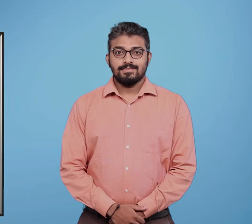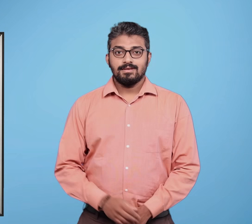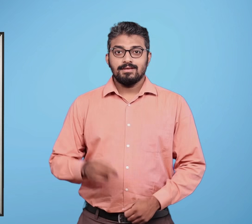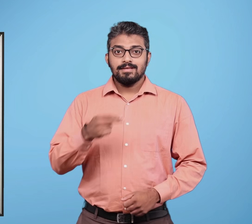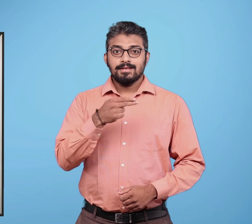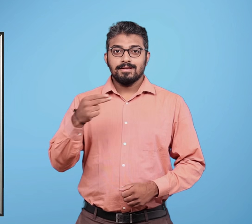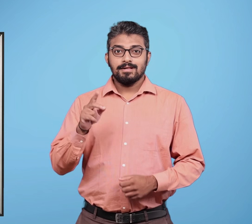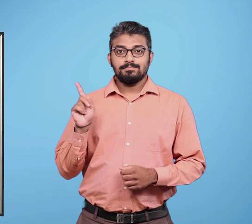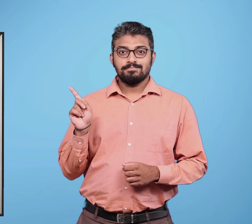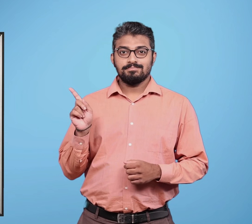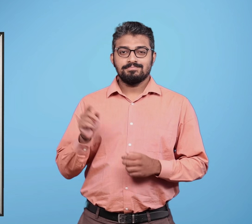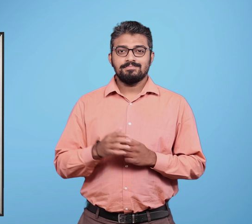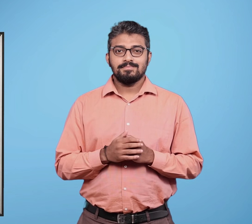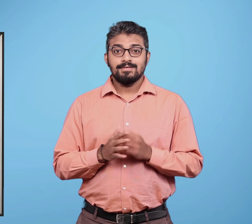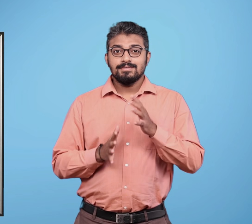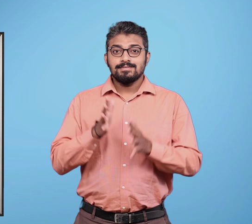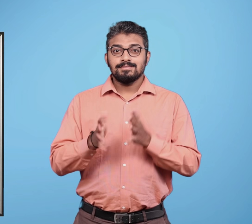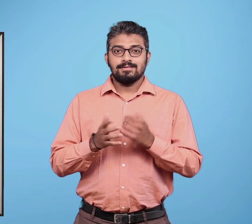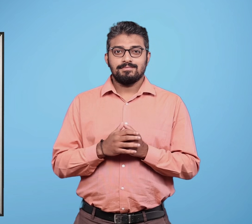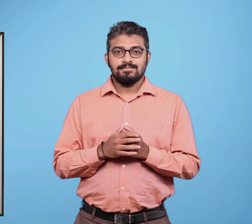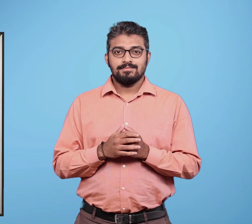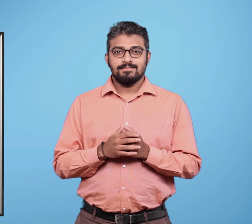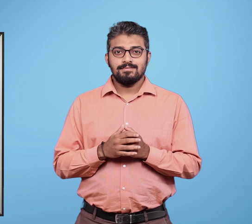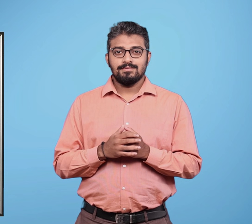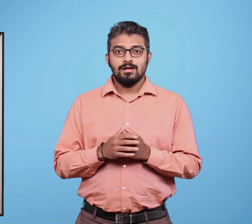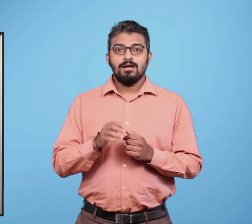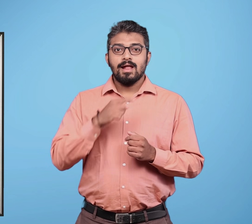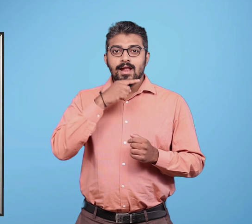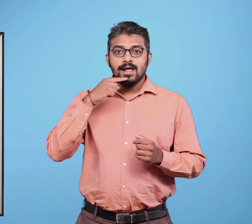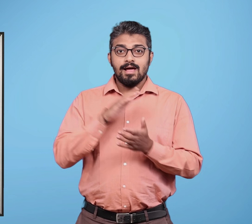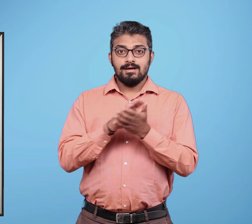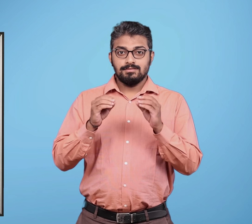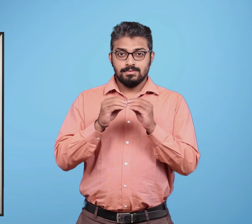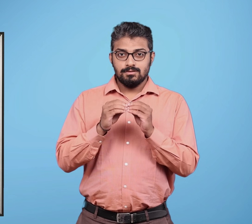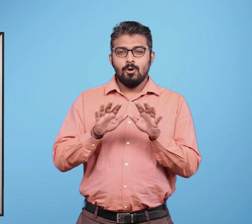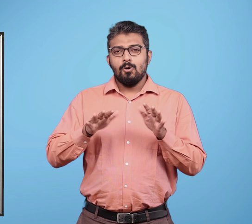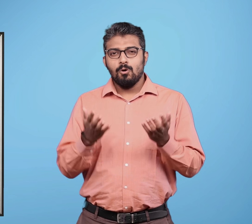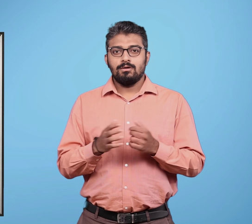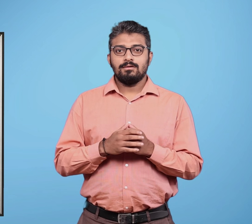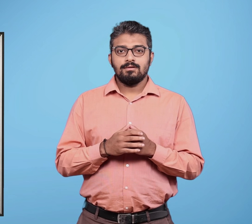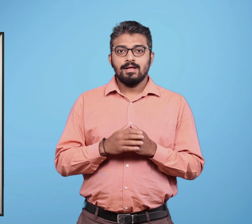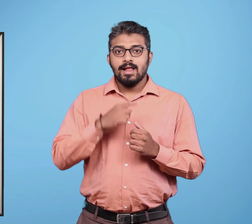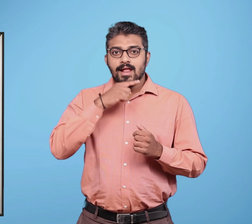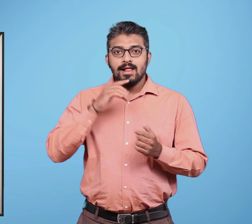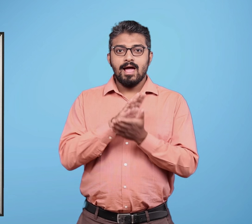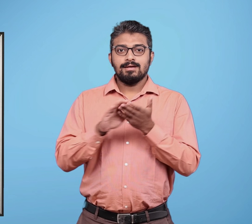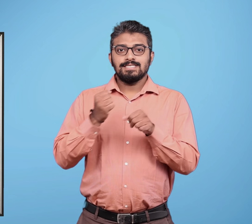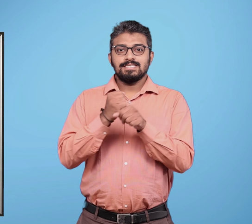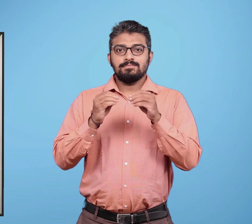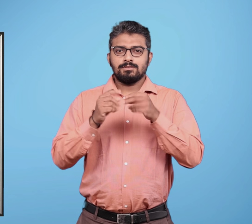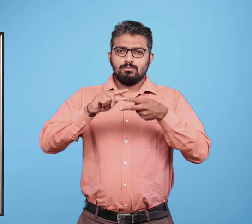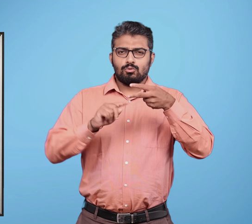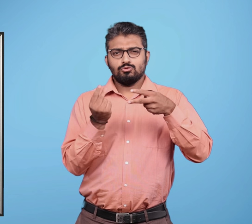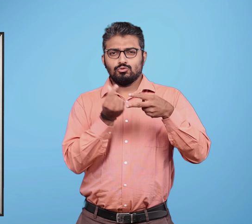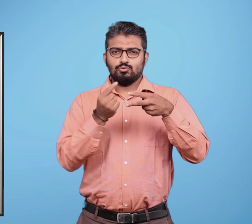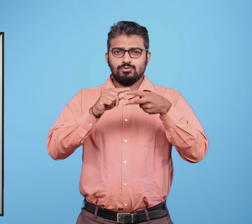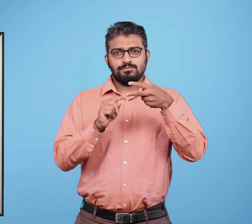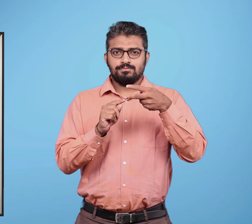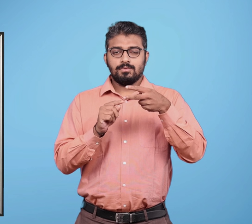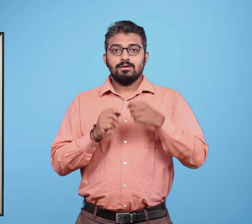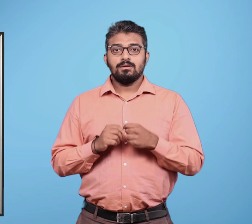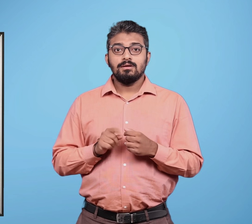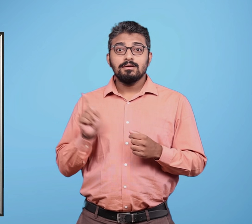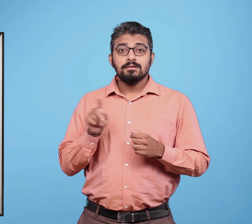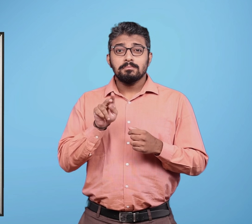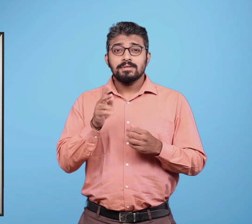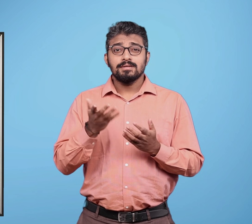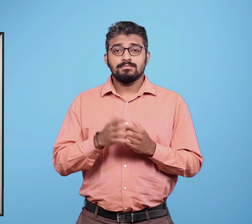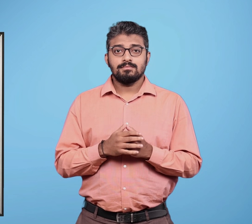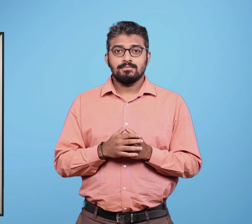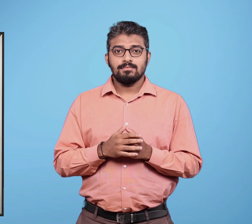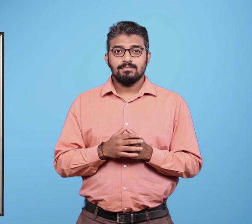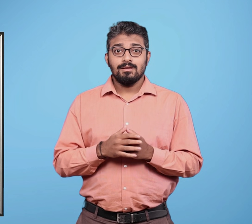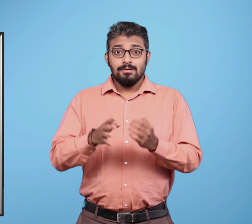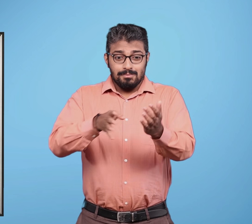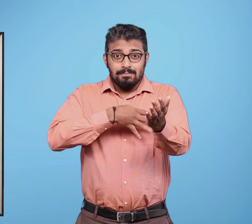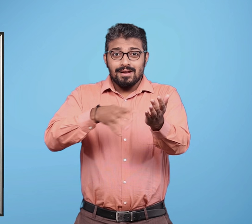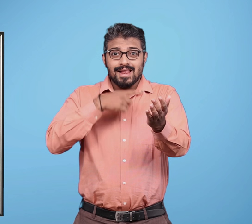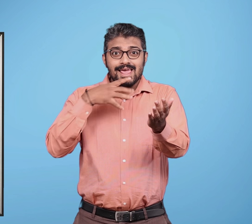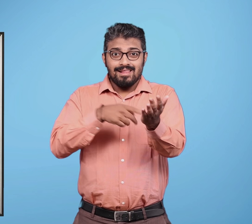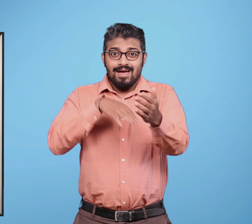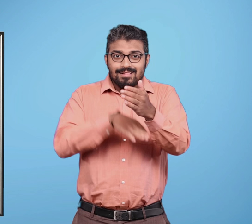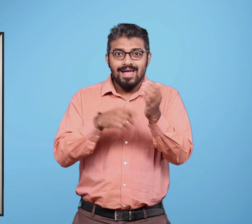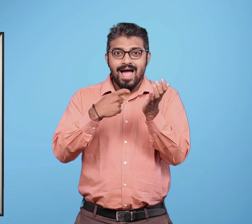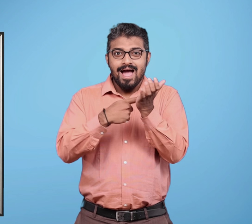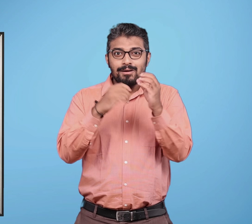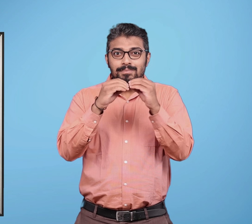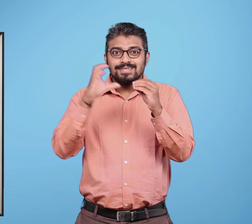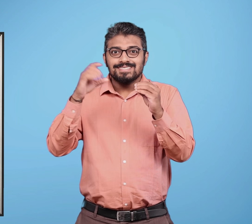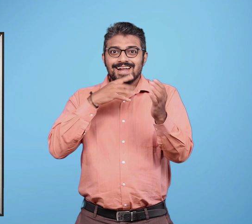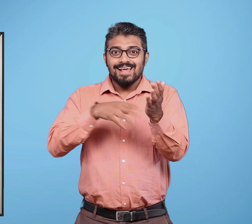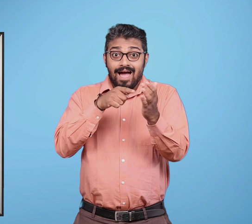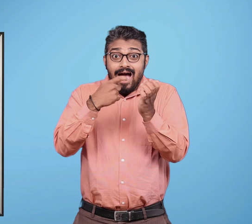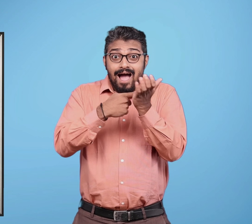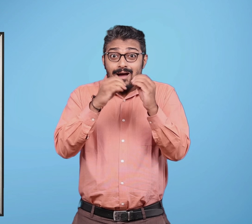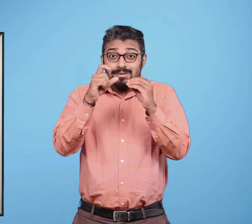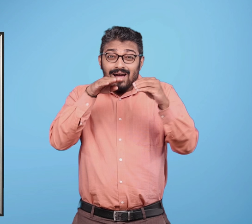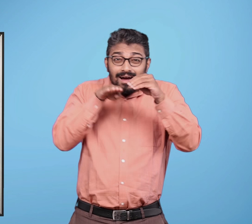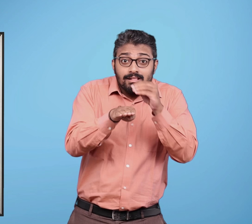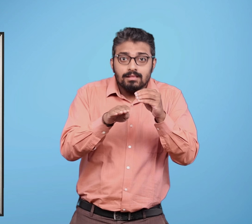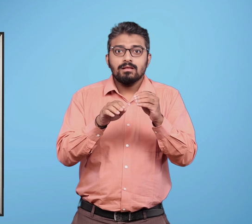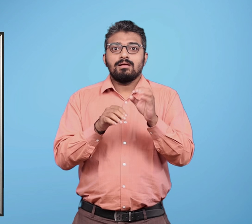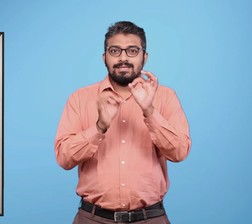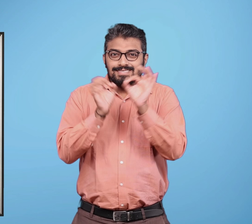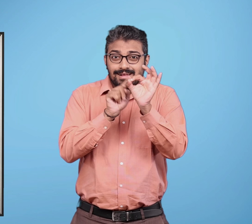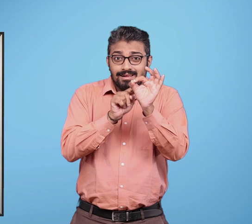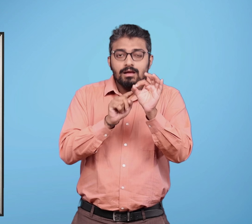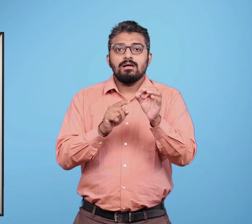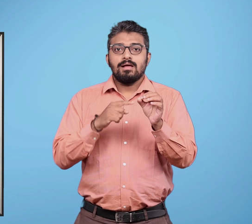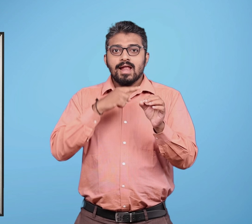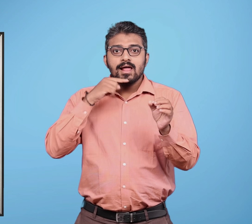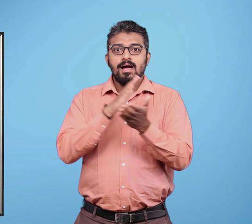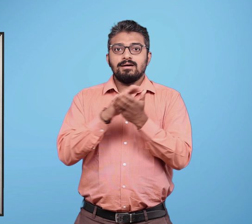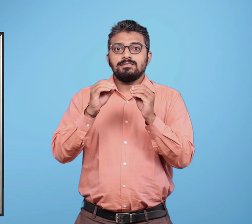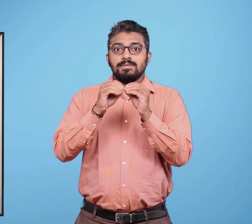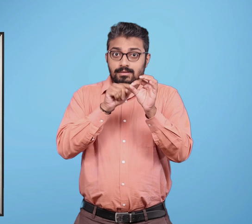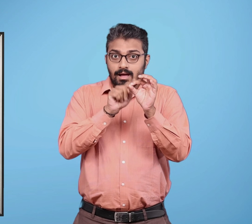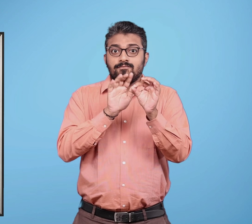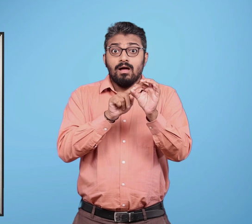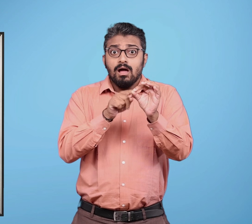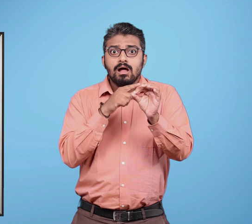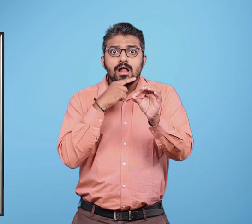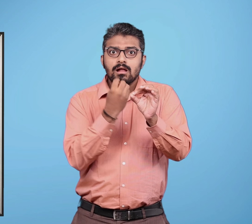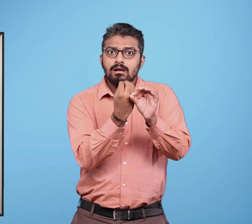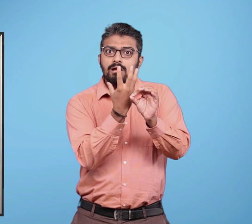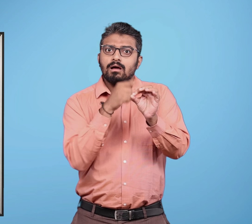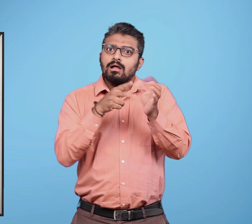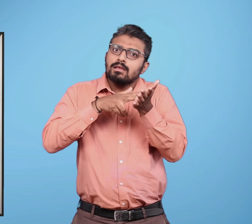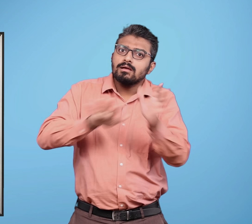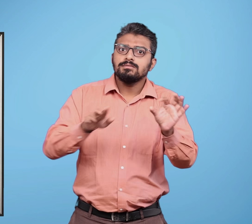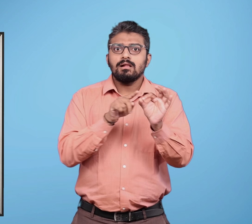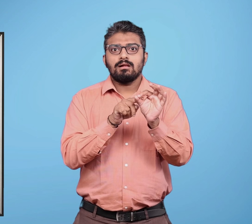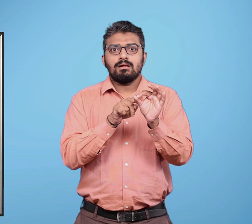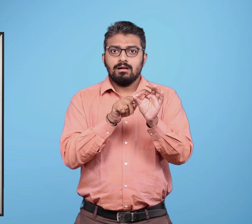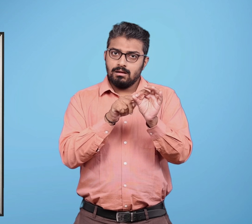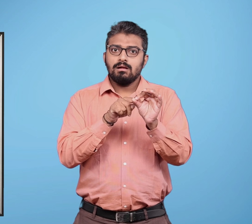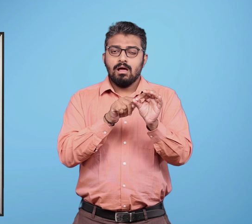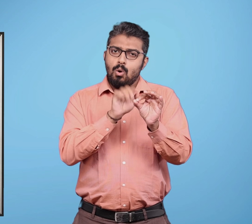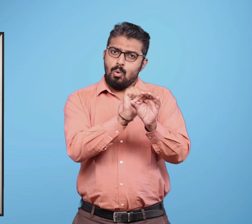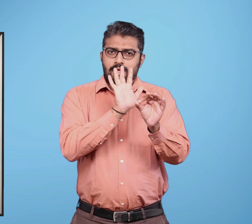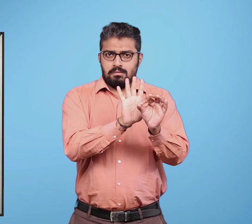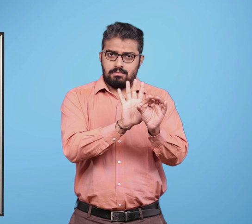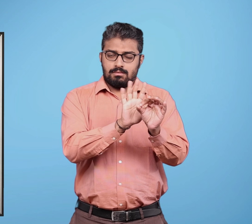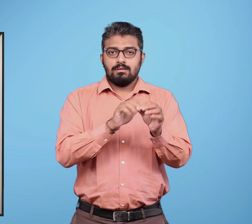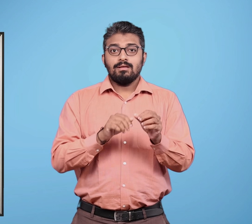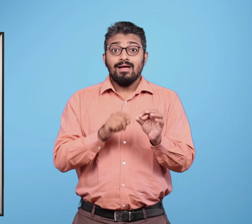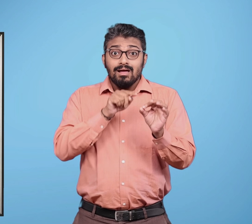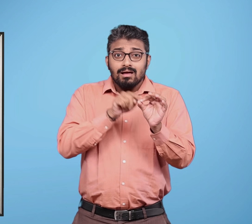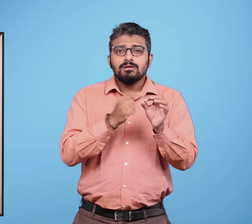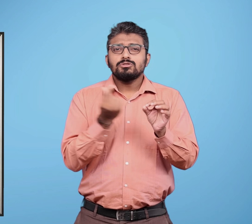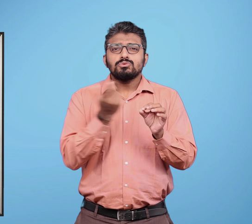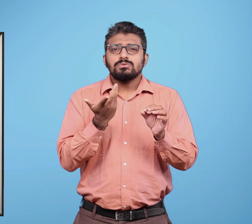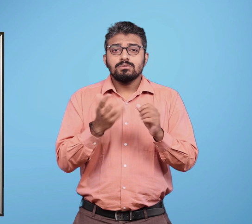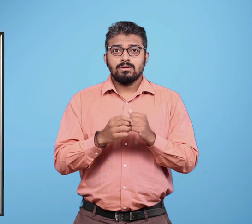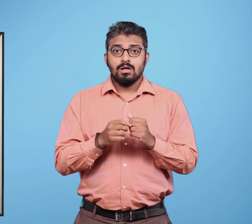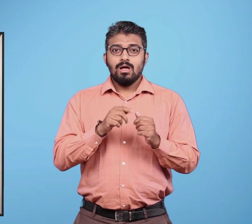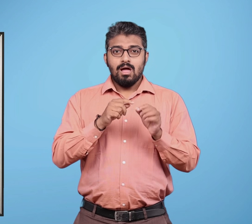haemoglobin This sign means haemoglobin. Haemoglobin is a red pigment found in red blood cells. Blood appears red because of haemoglobin.